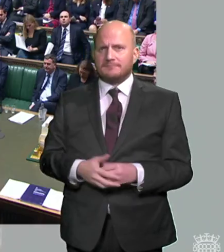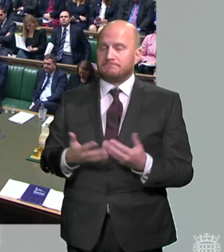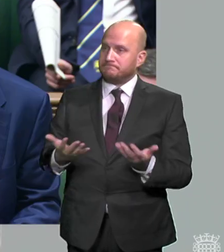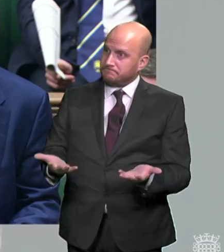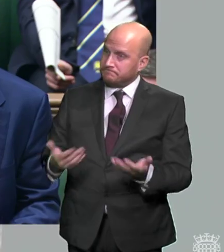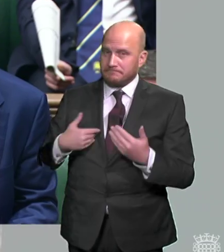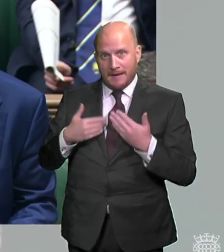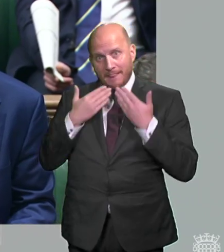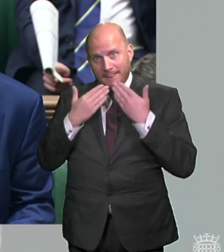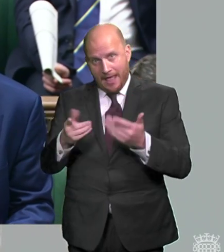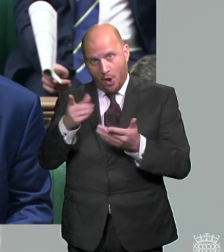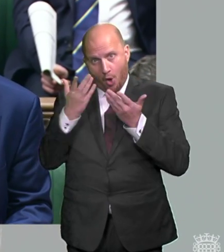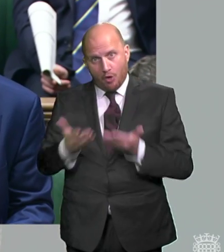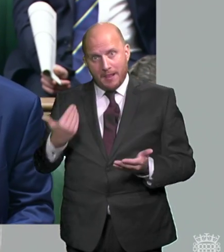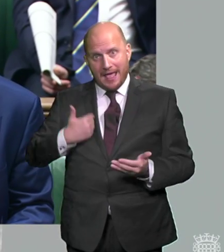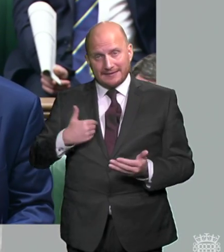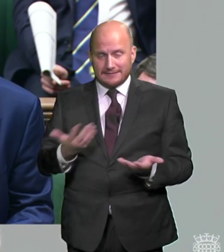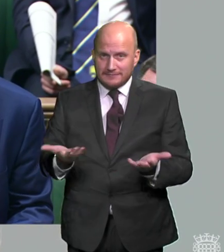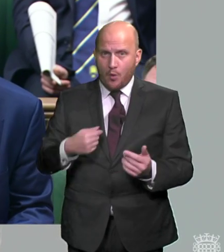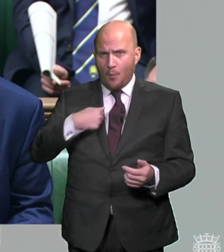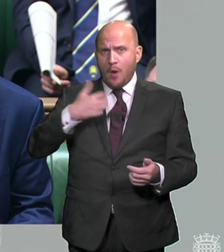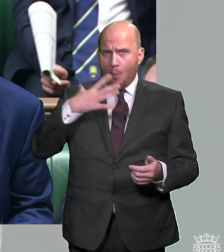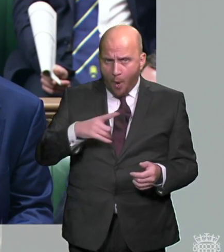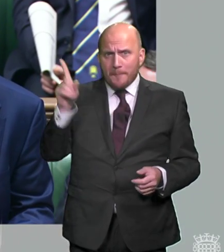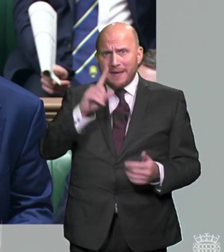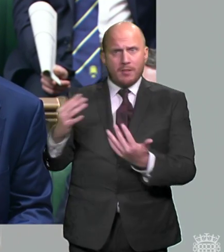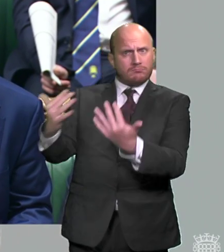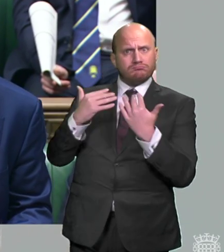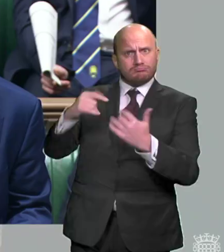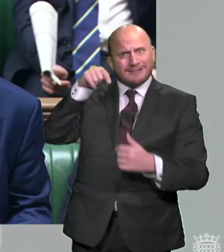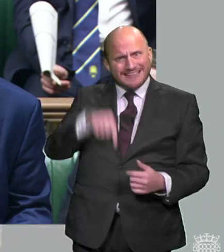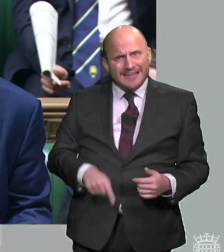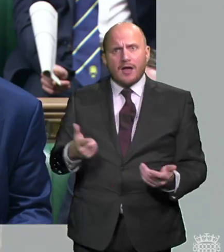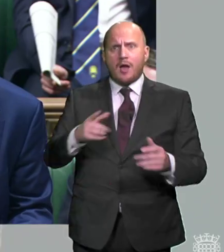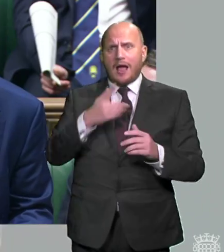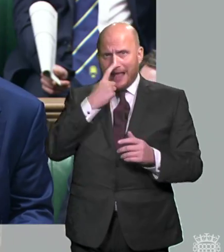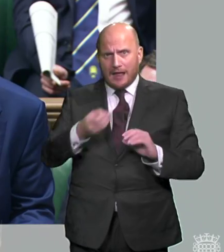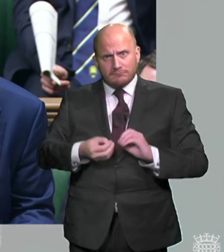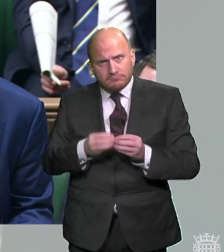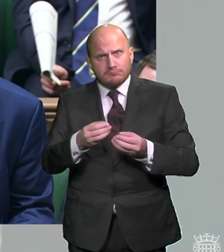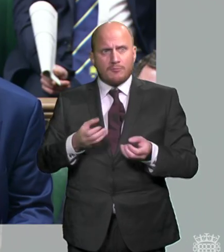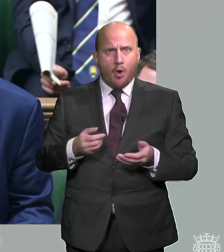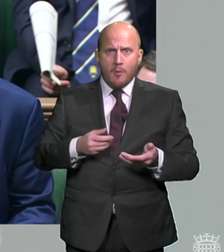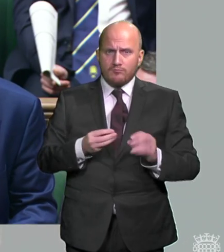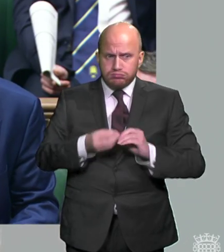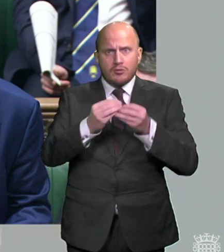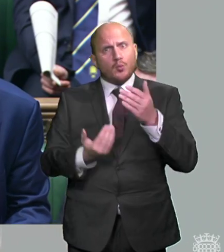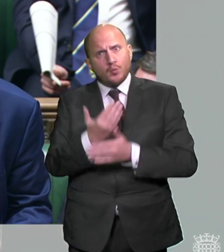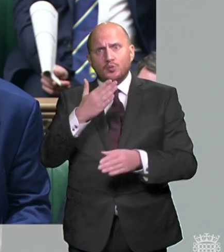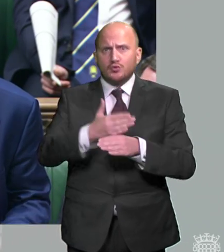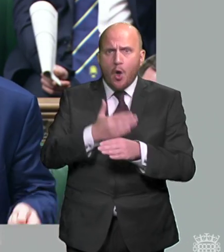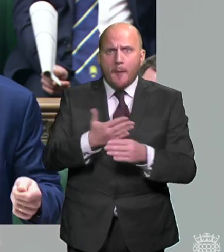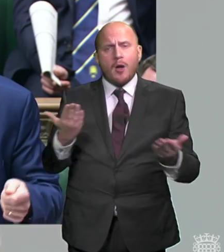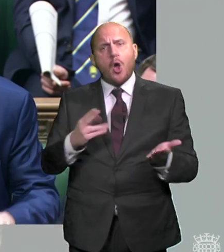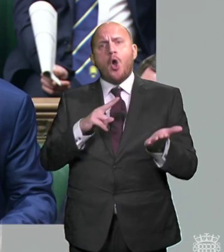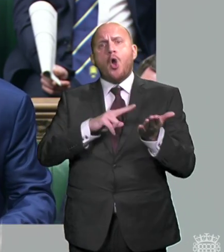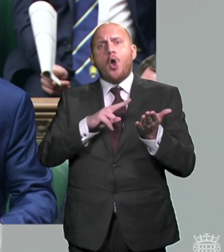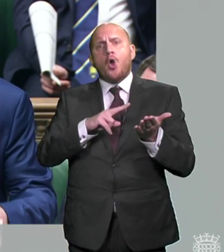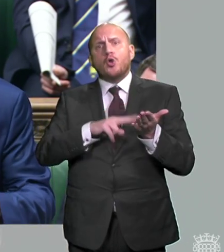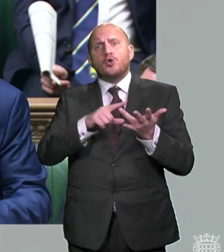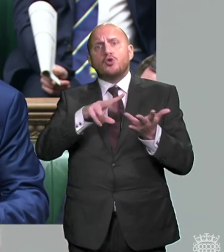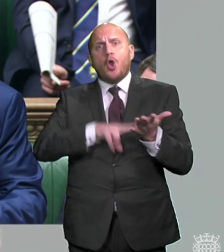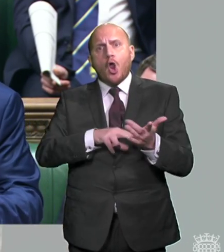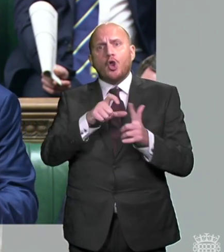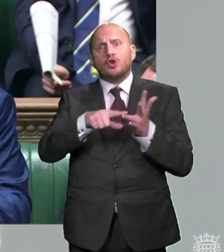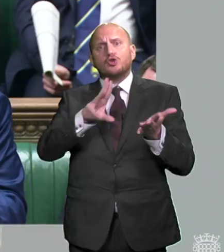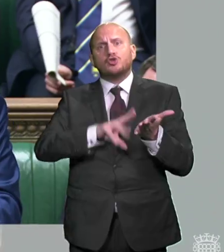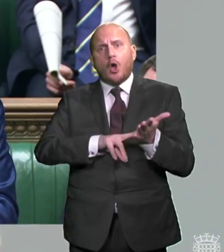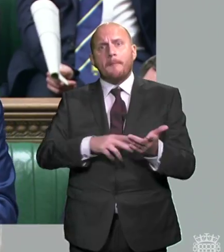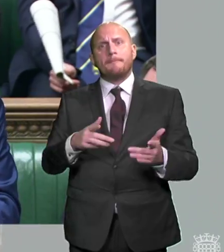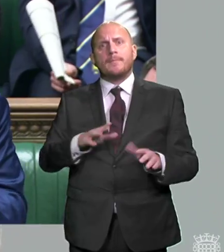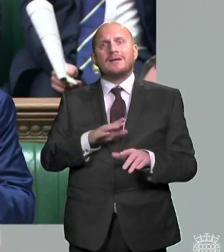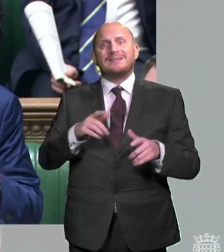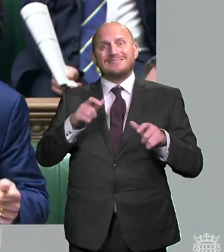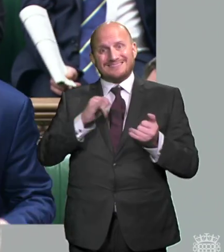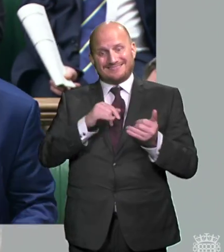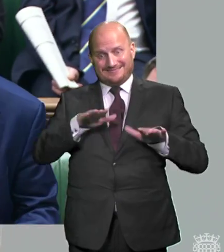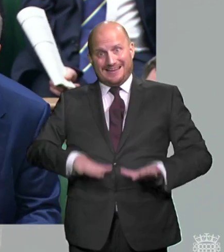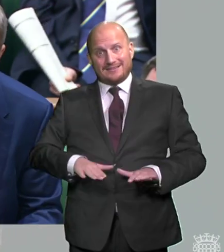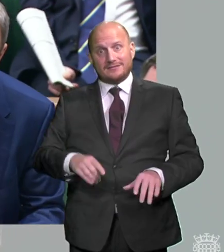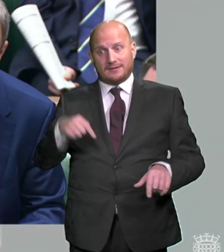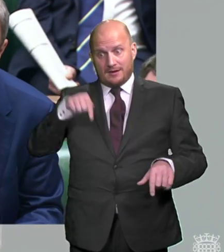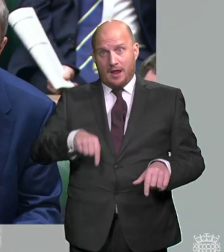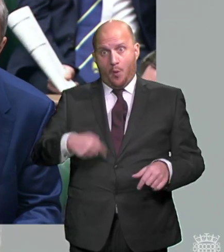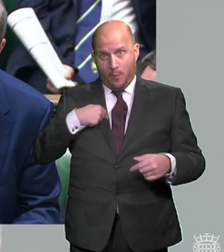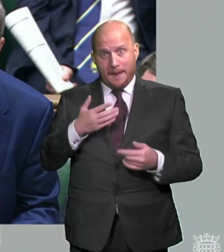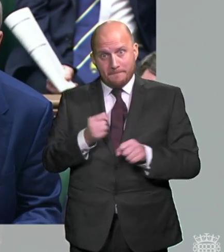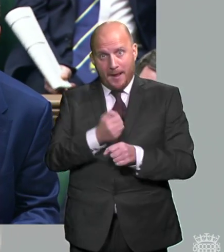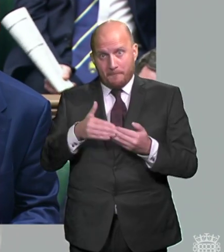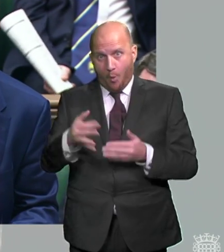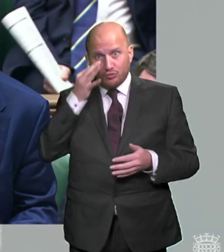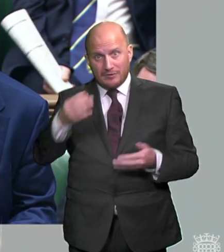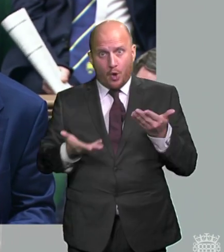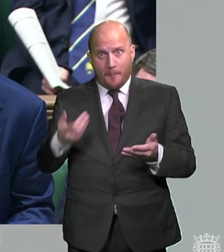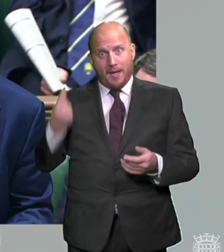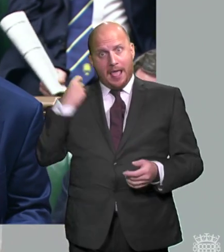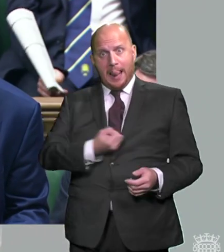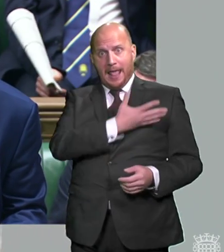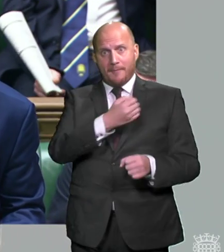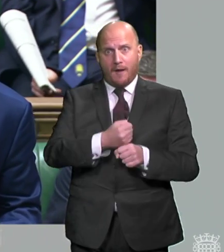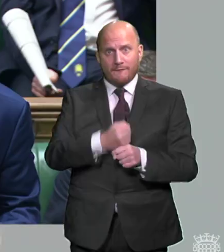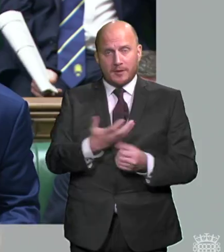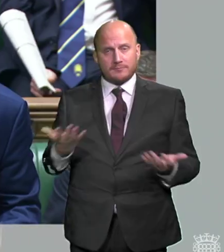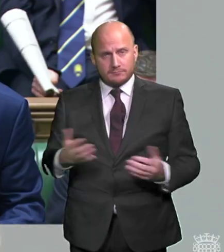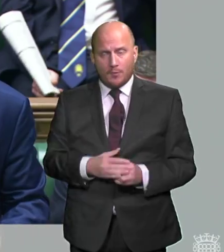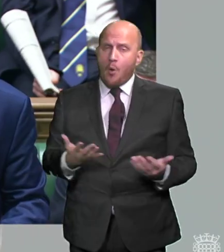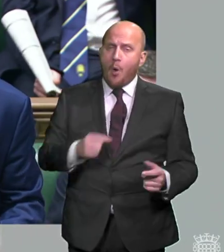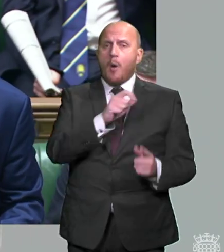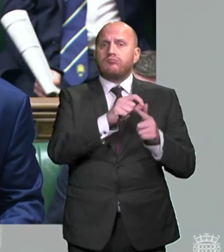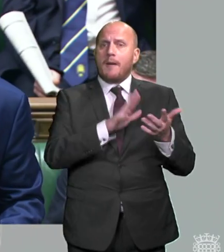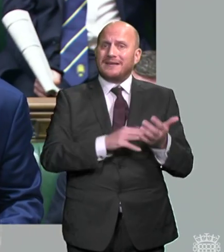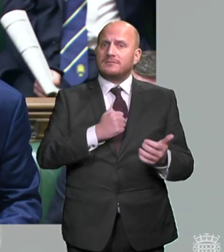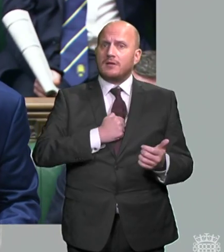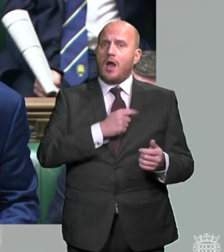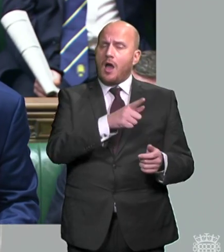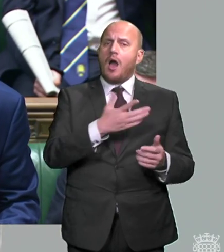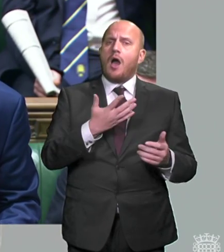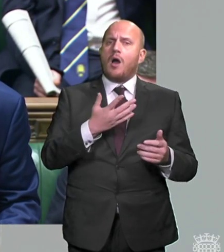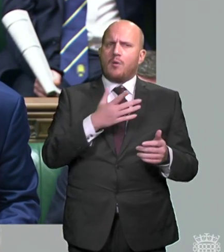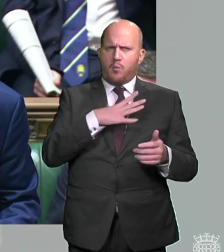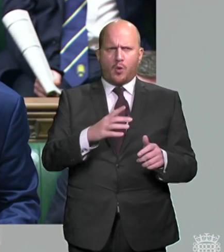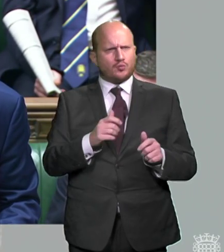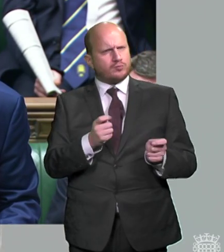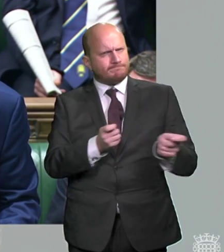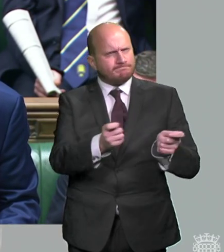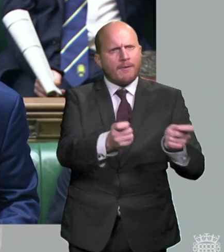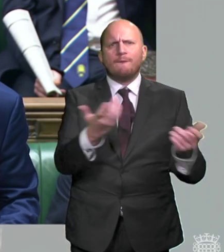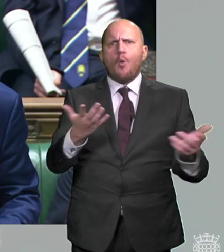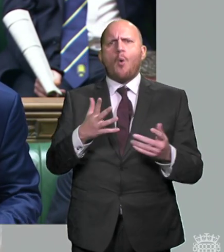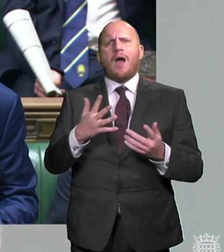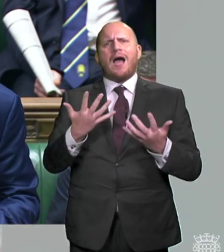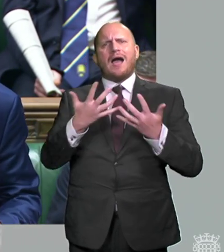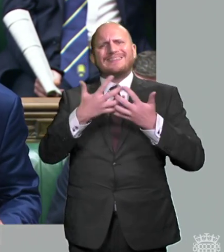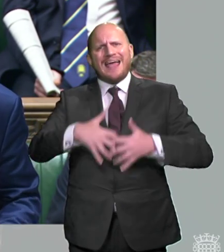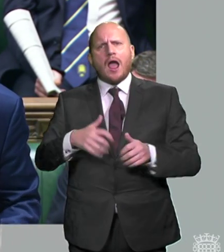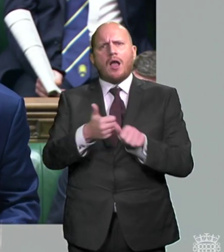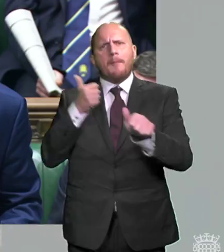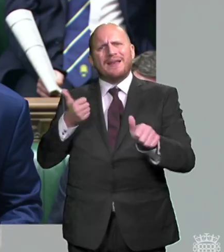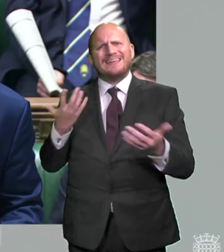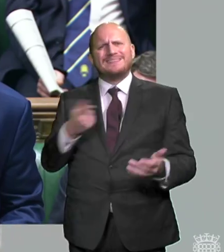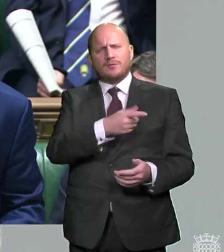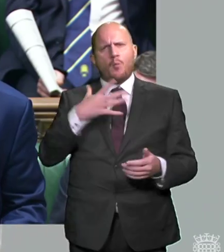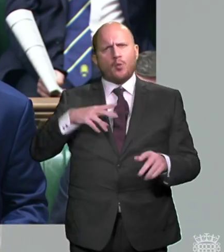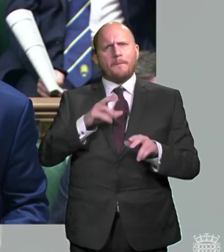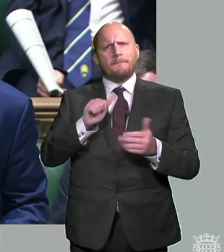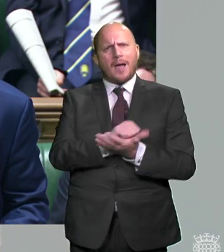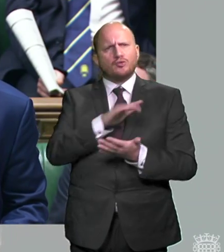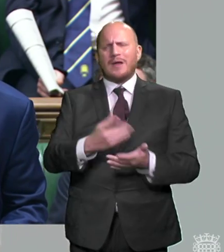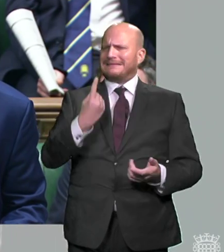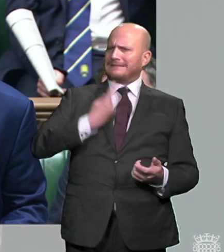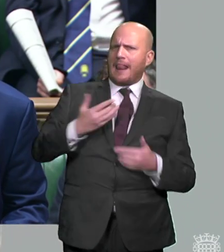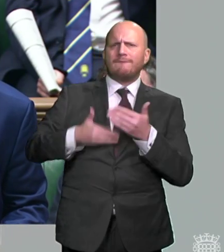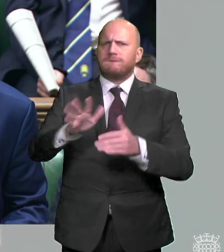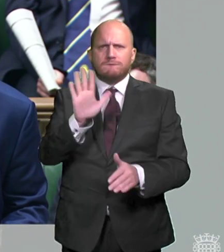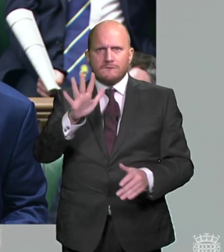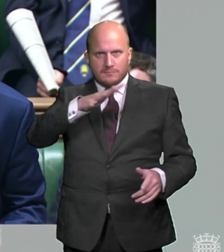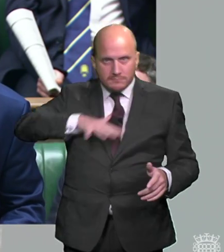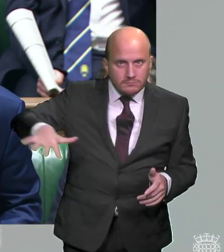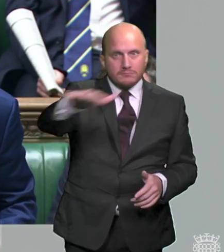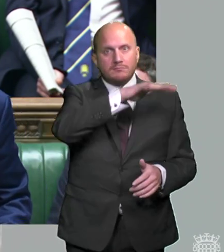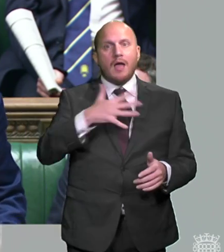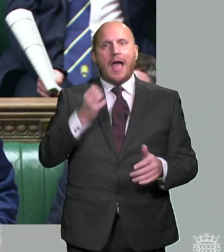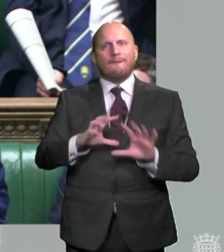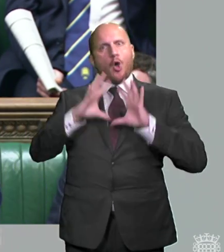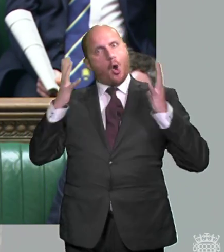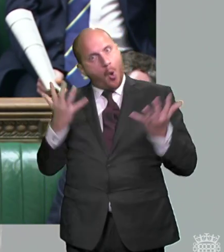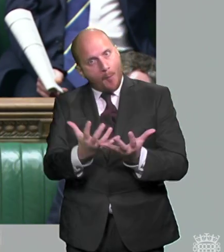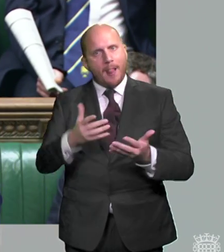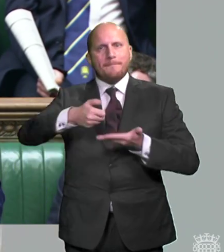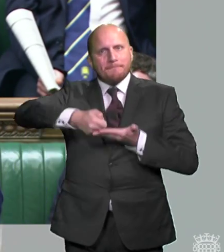We want people to come to this country to create the jobs and to generate the tax revenue—whether that is through non-dom status, which, given the changes that we have made, is stricter under this Government than under the last Labour Government; or whether it is the Prime Minister’s approach to big-tech companies, where he has led the charge with the G7 presidency in making sure that there is an international approach, delivering global minimum corporate tax rules.